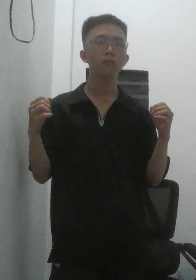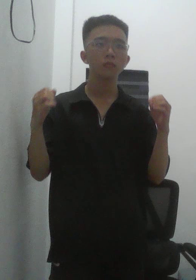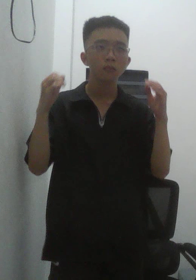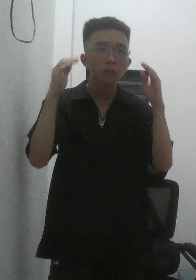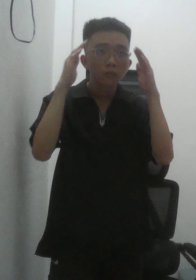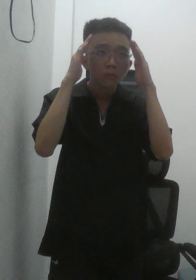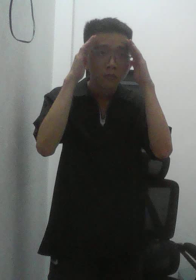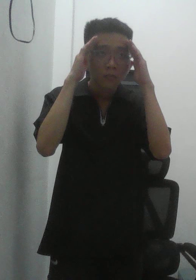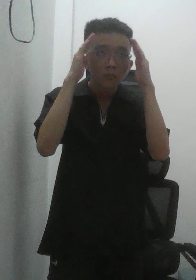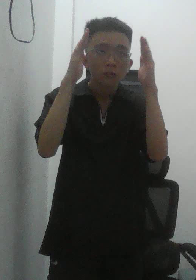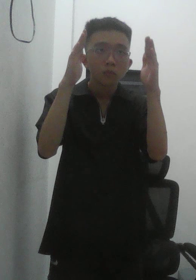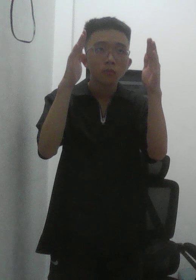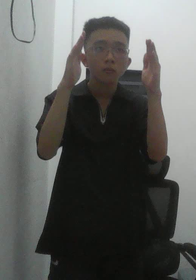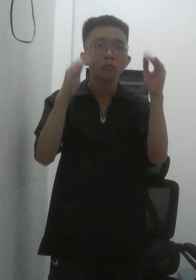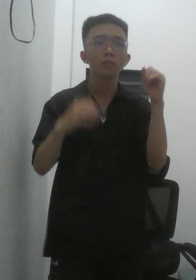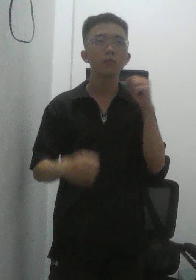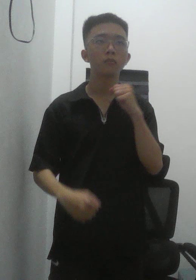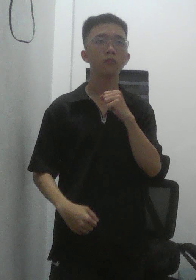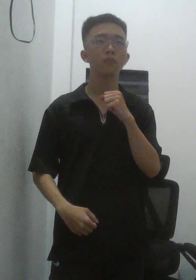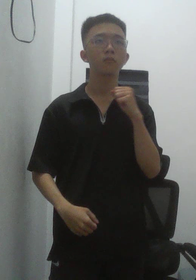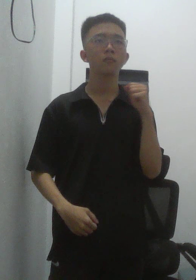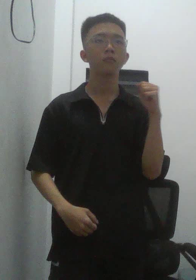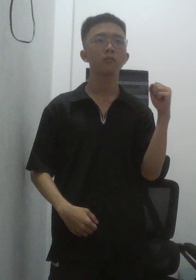khong quan tam